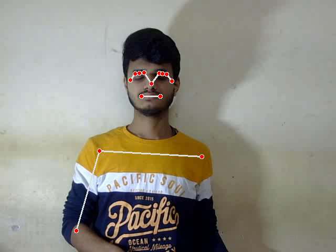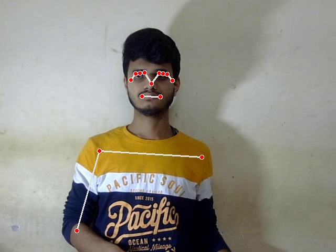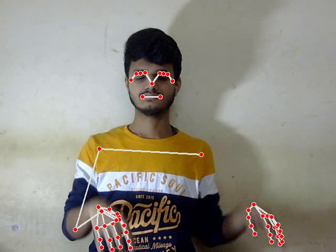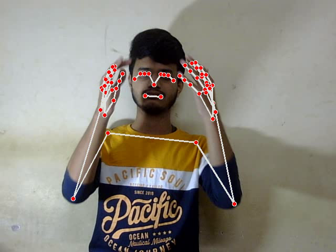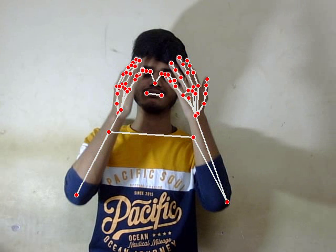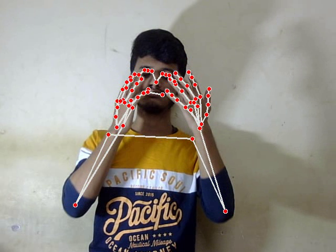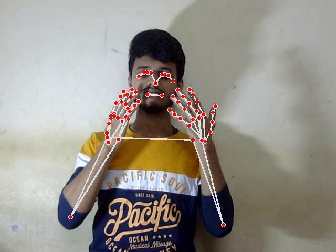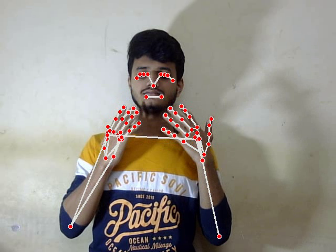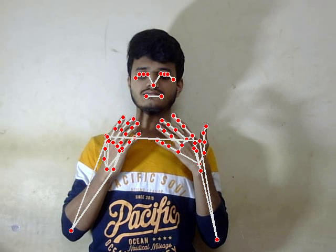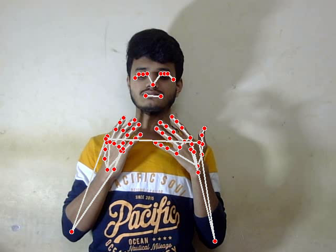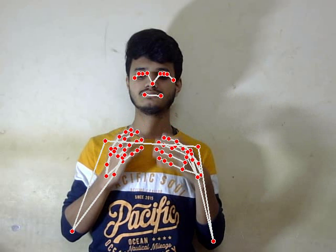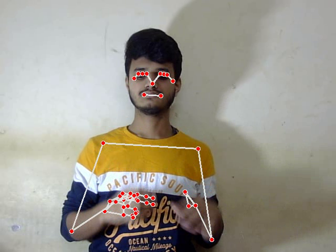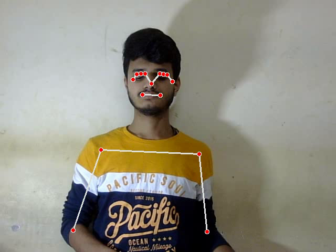sad